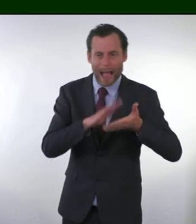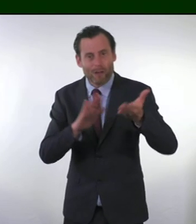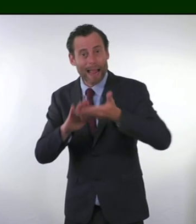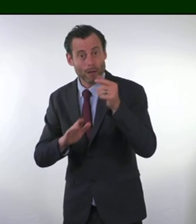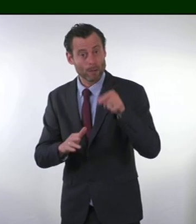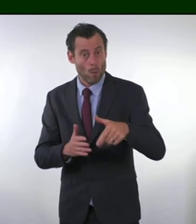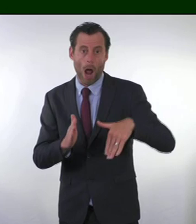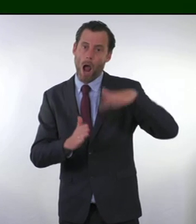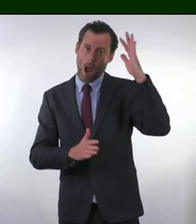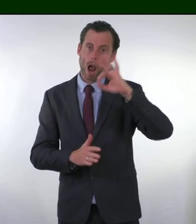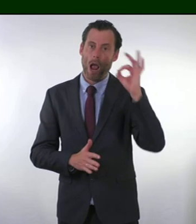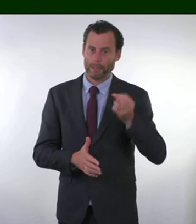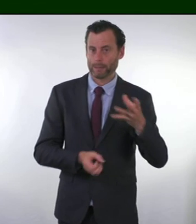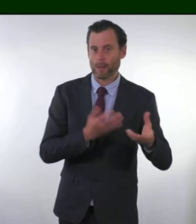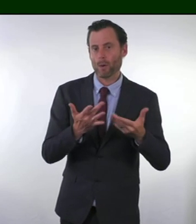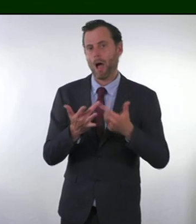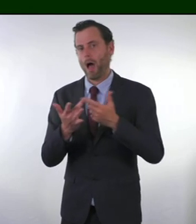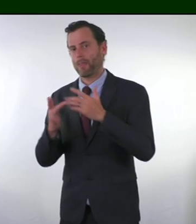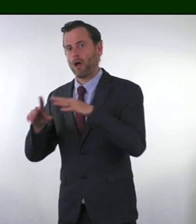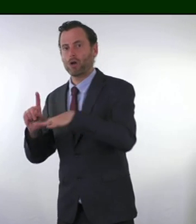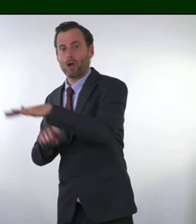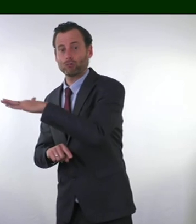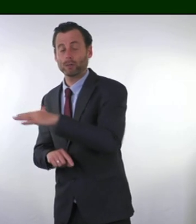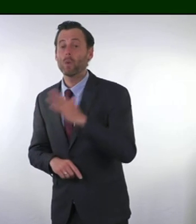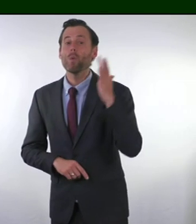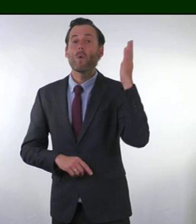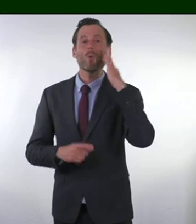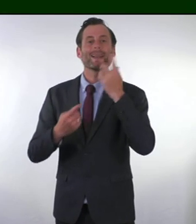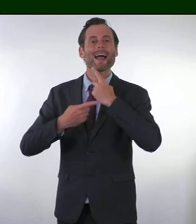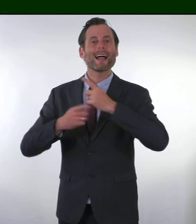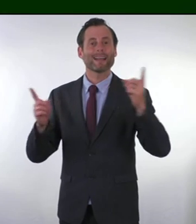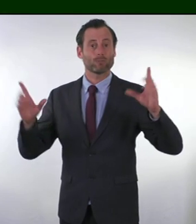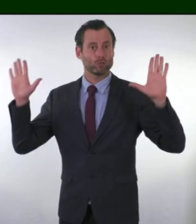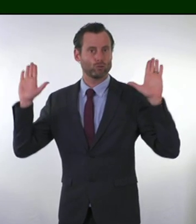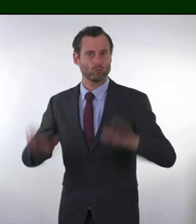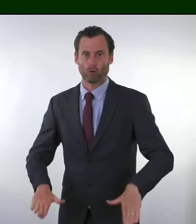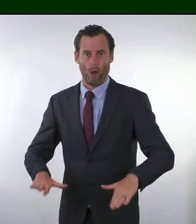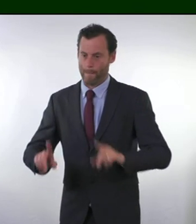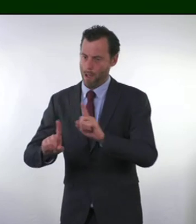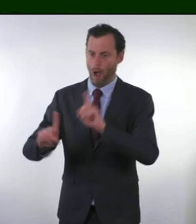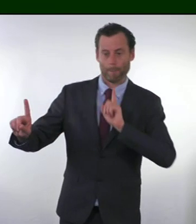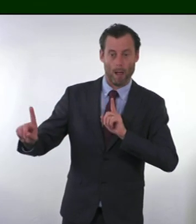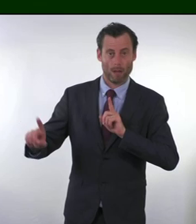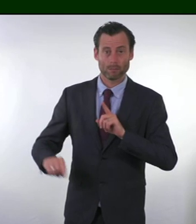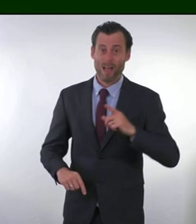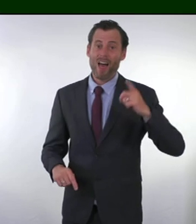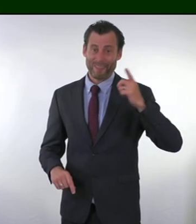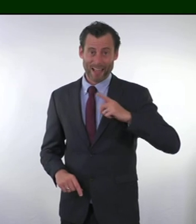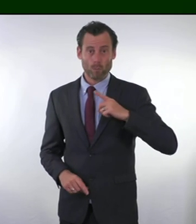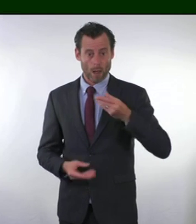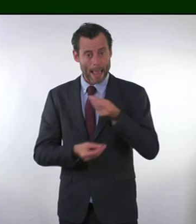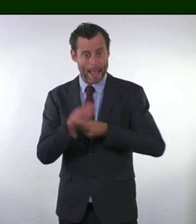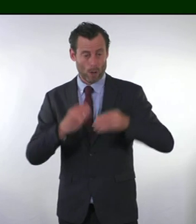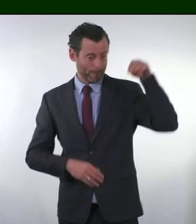That is why the acute difficulty of social distancing and the shutdowns have affected our economy more than others.